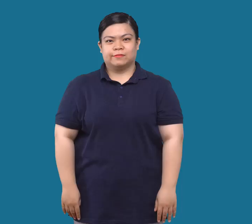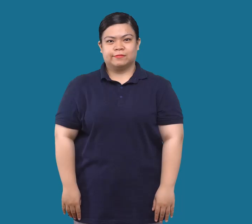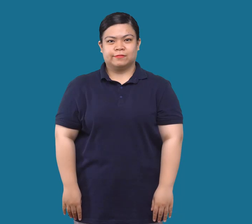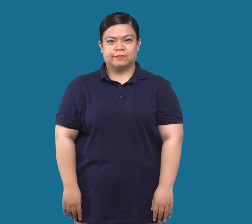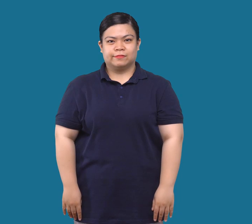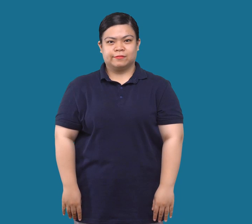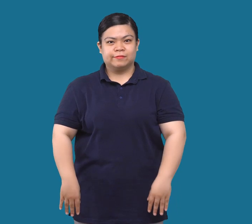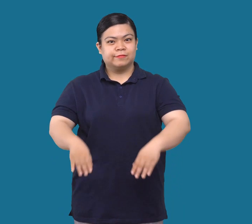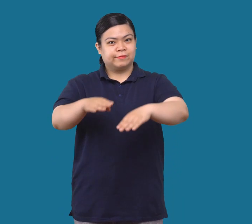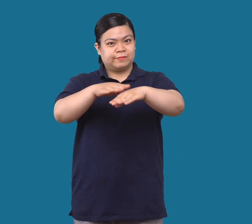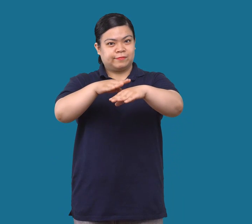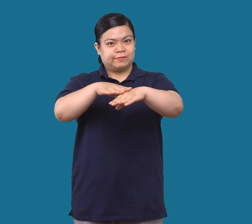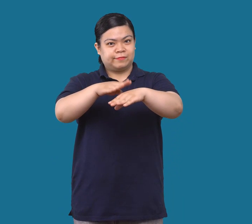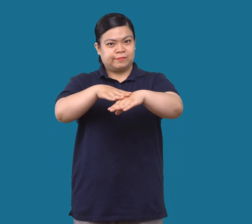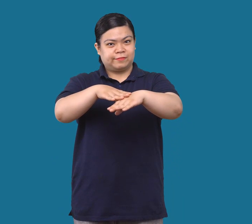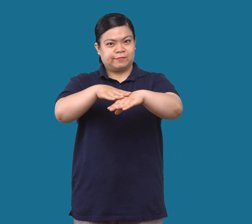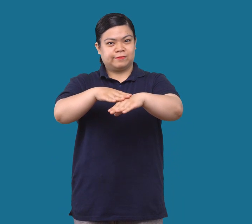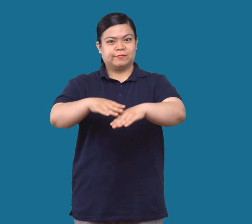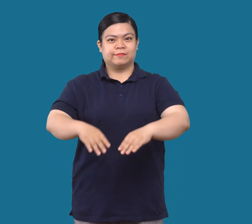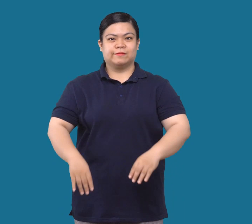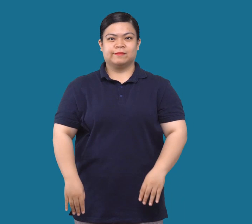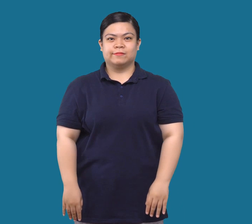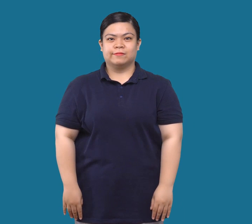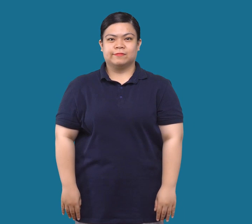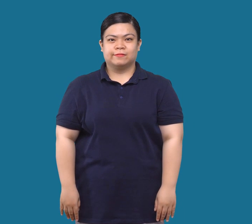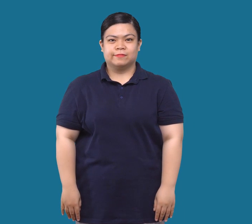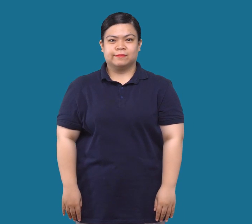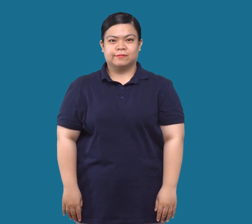tay